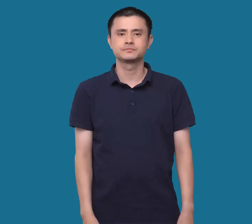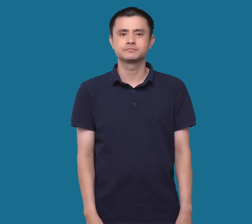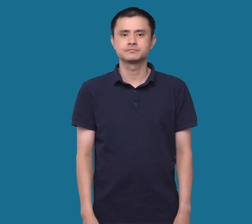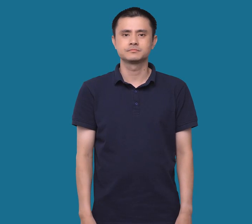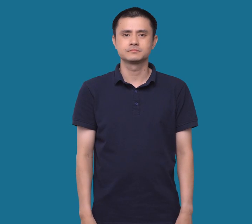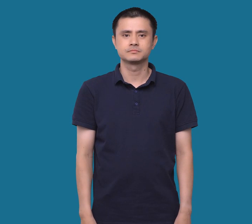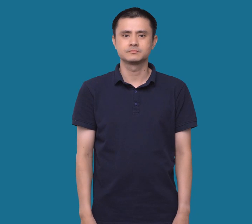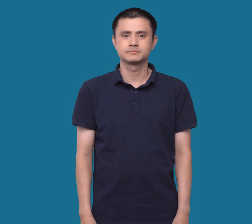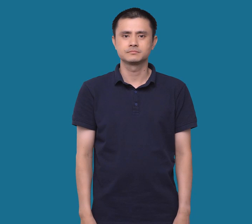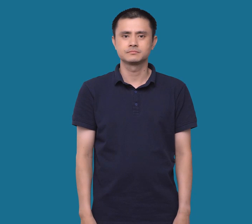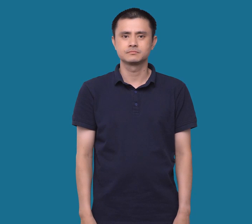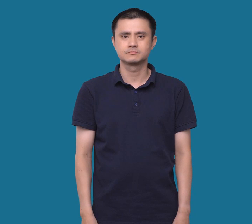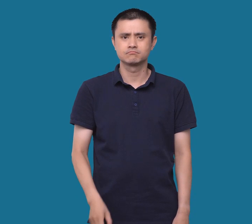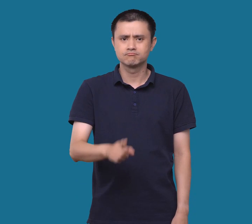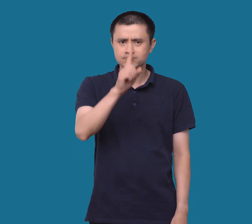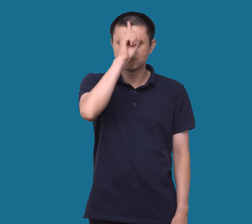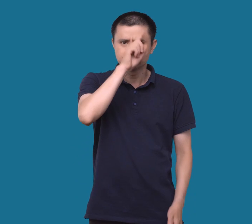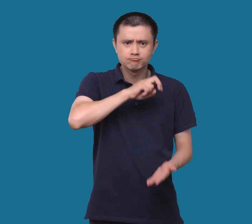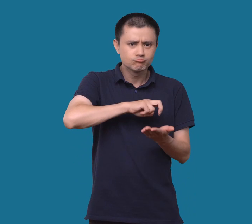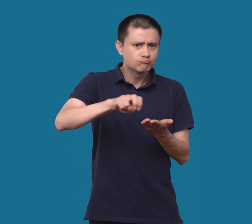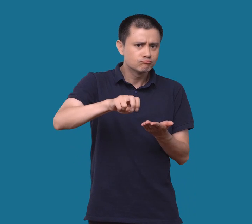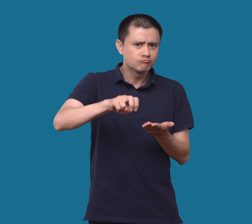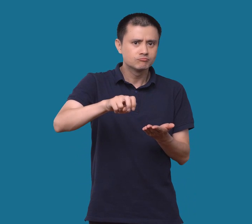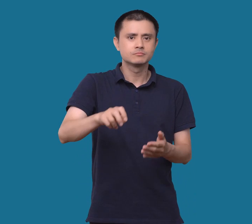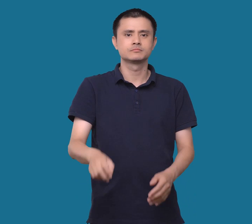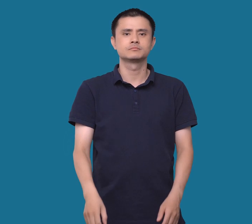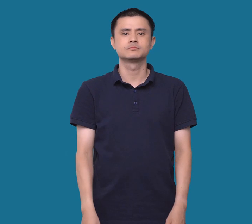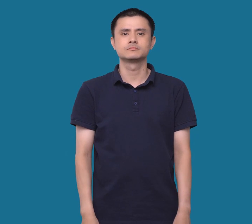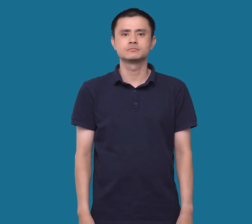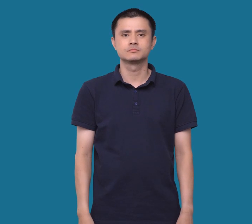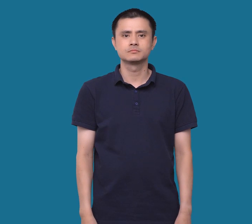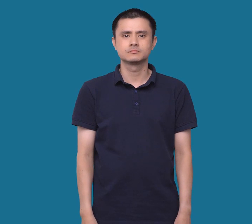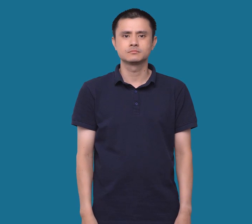tự tin